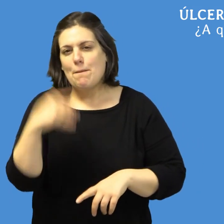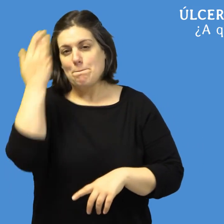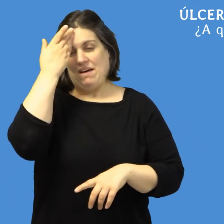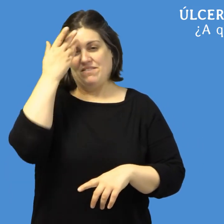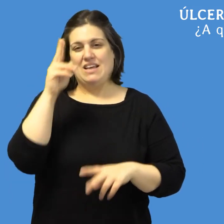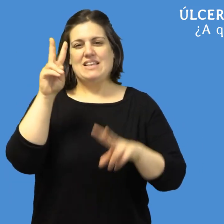afectar